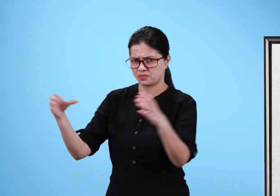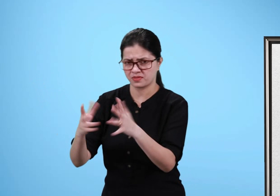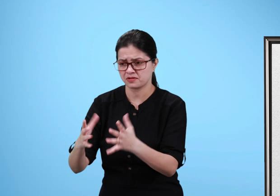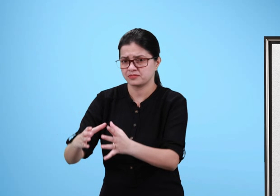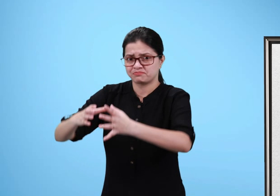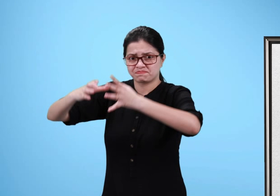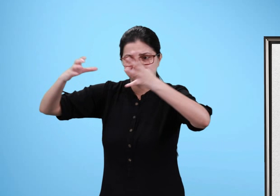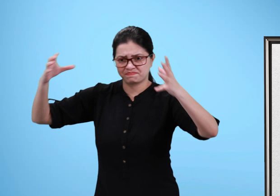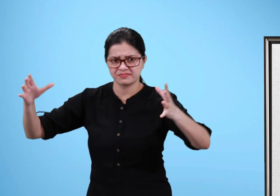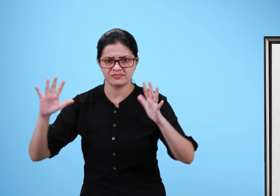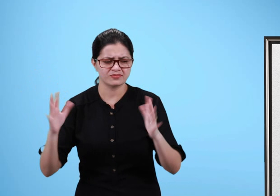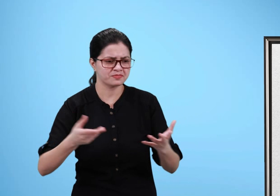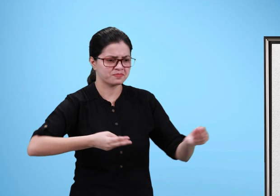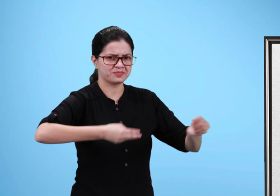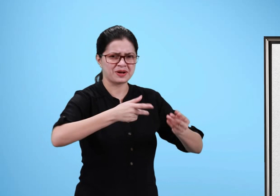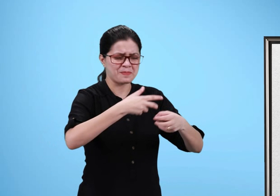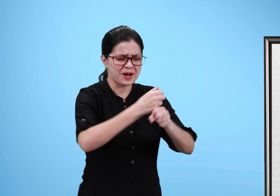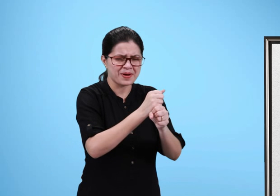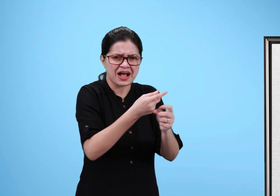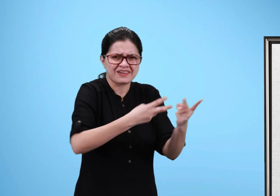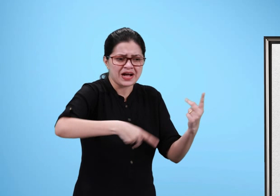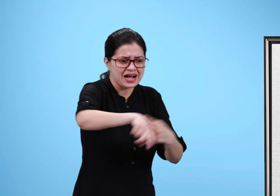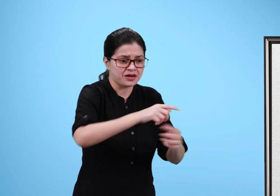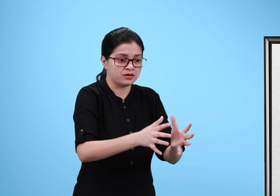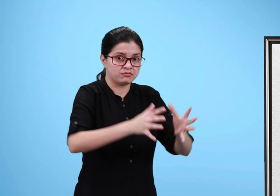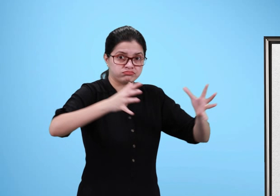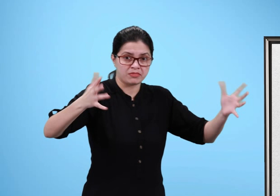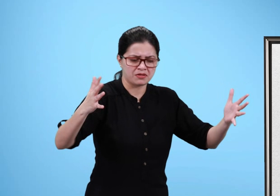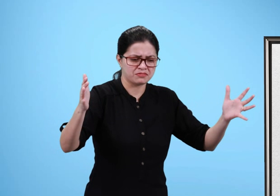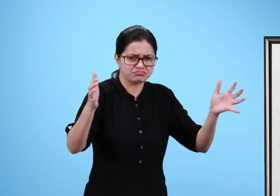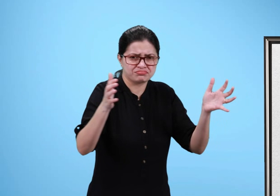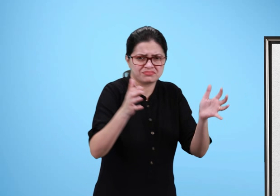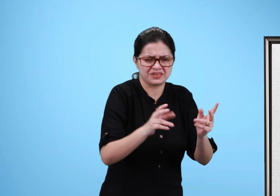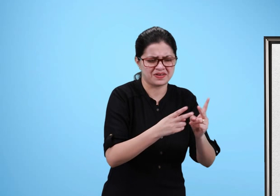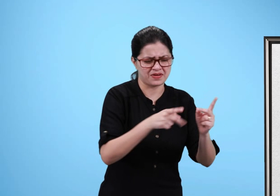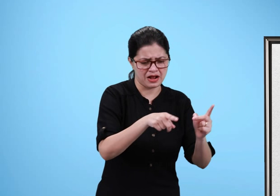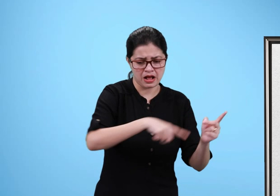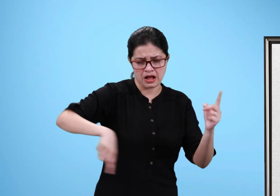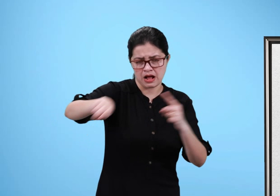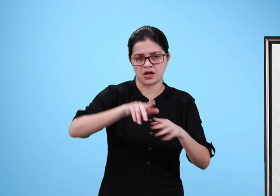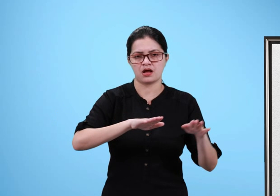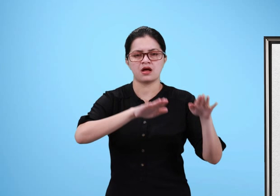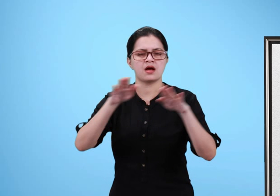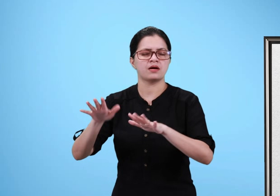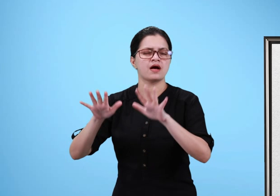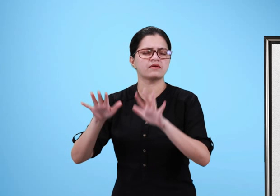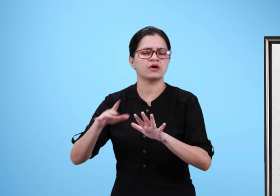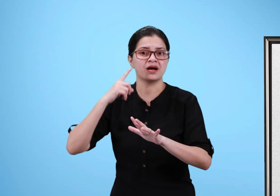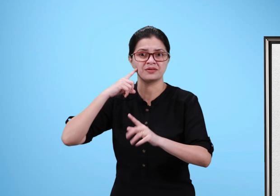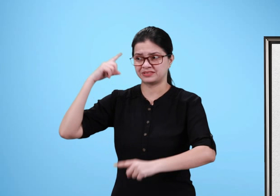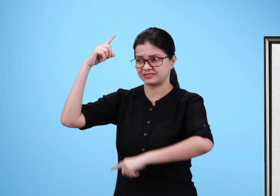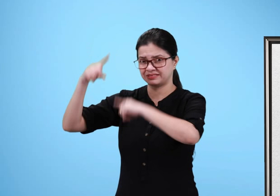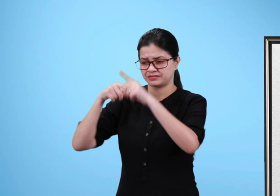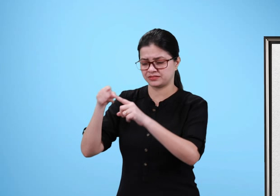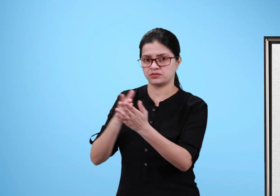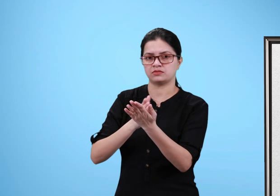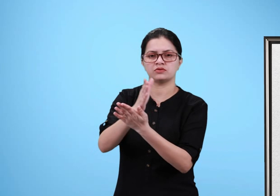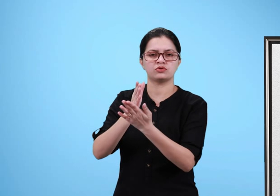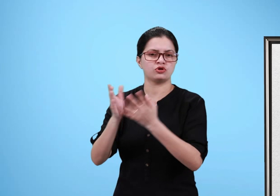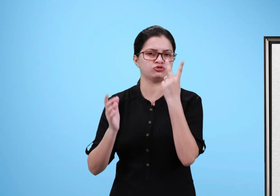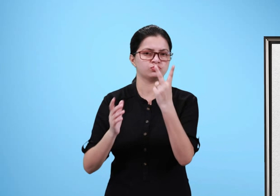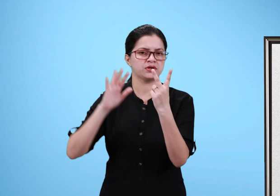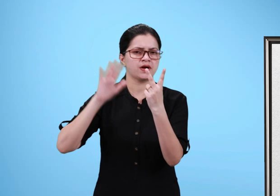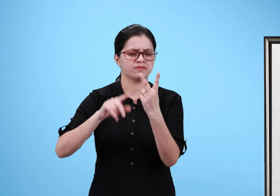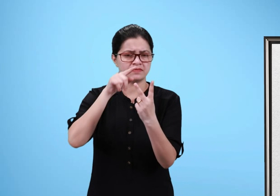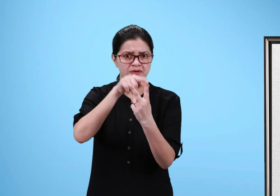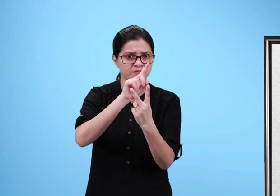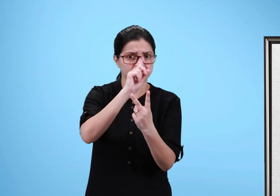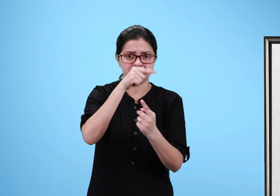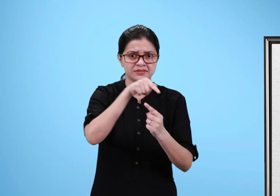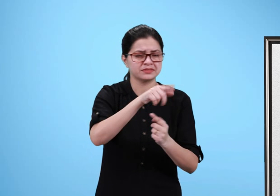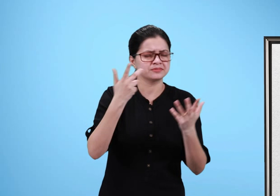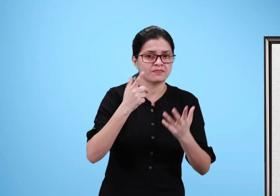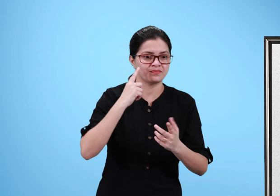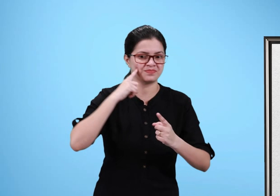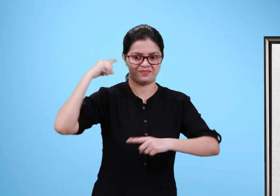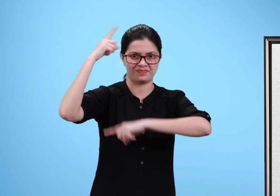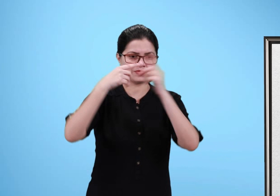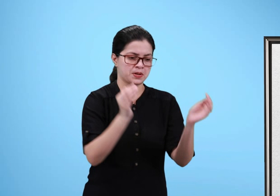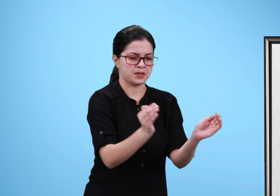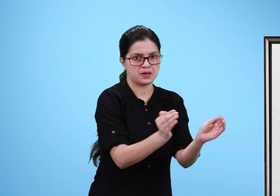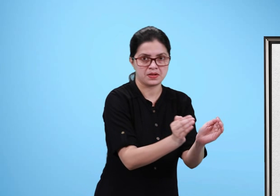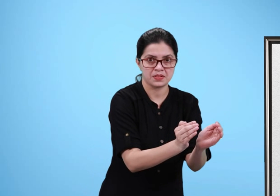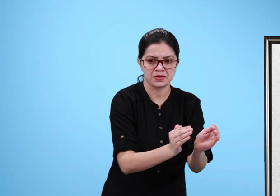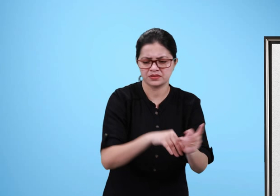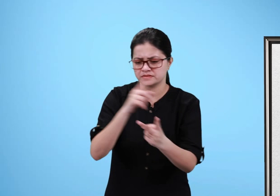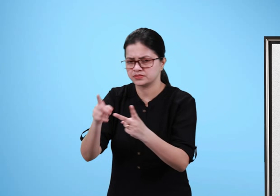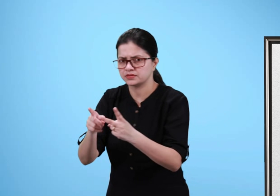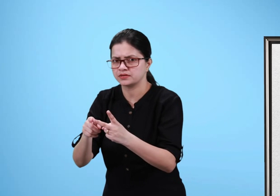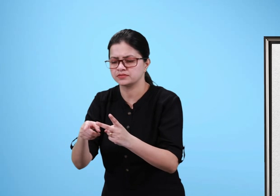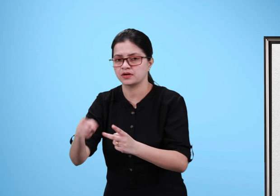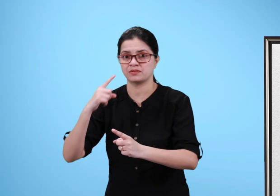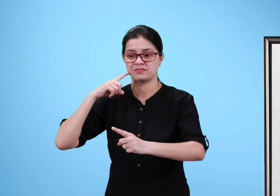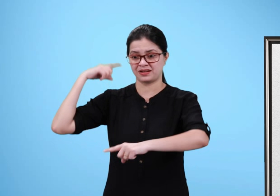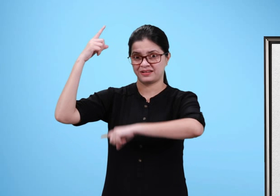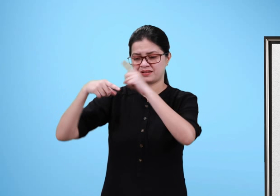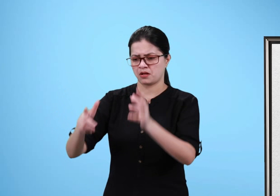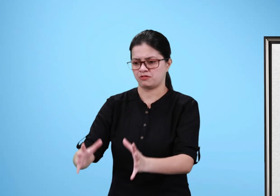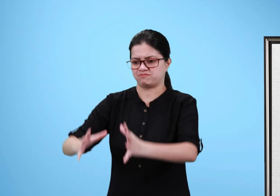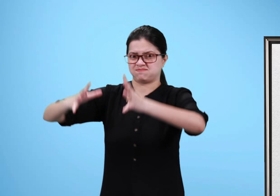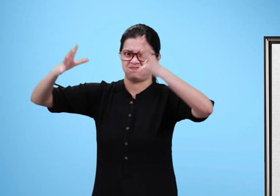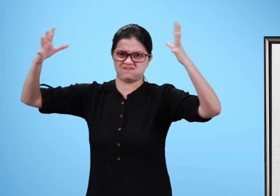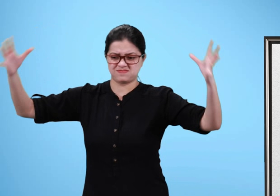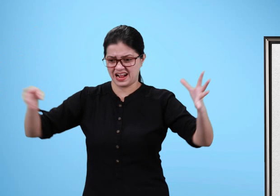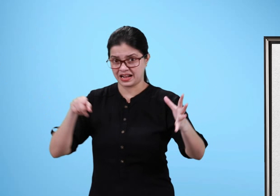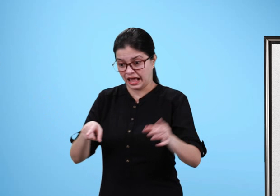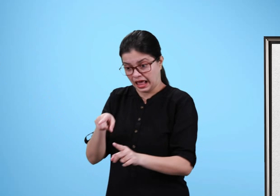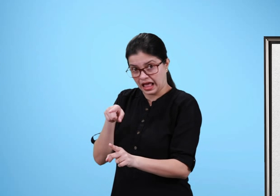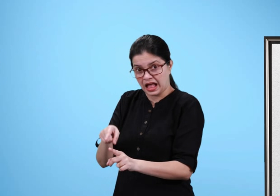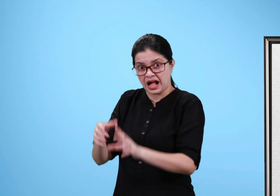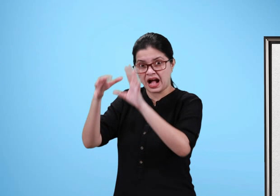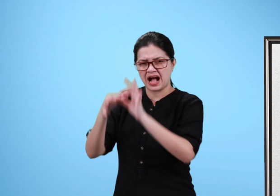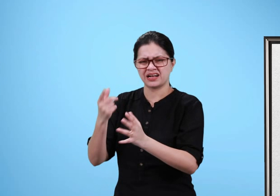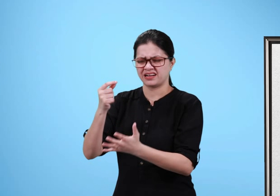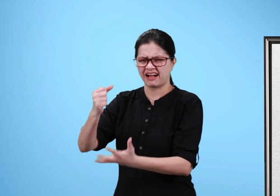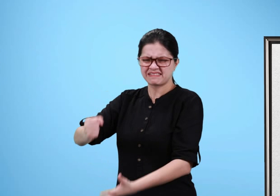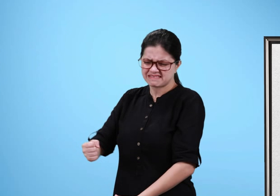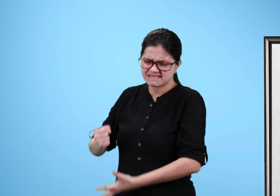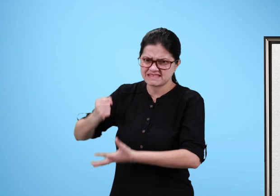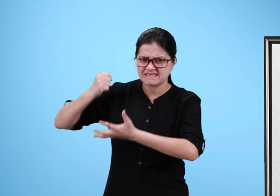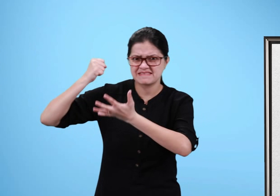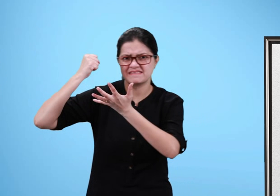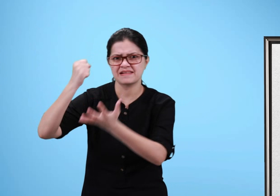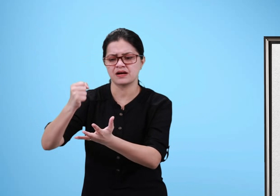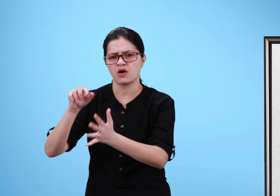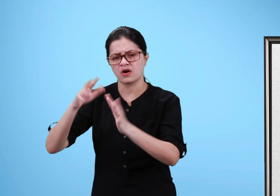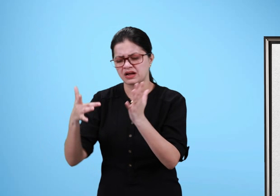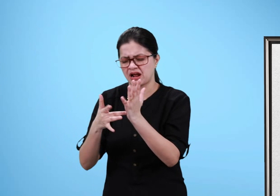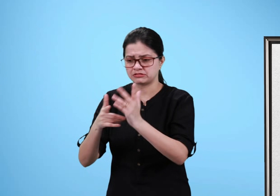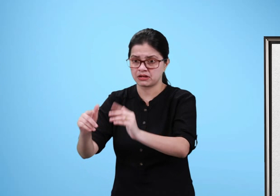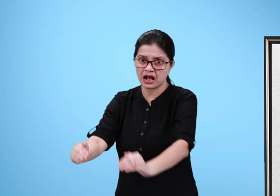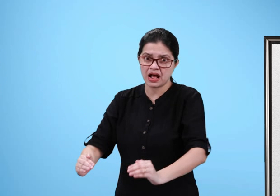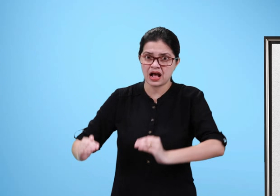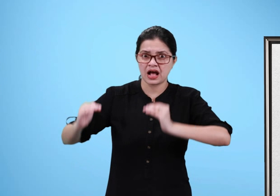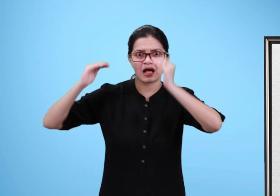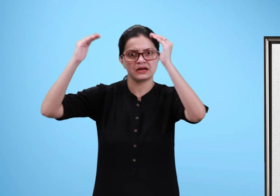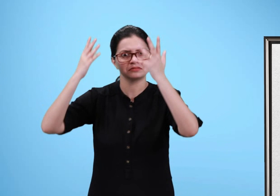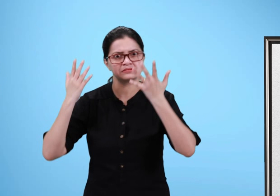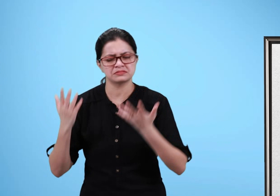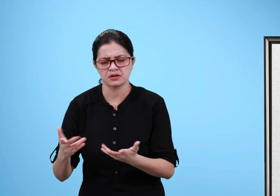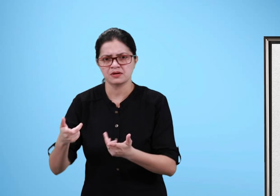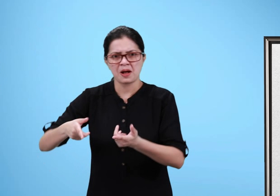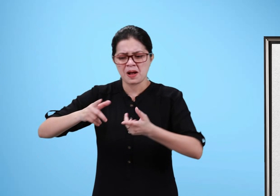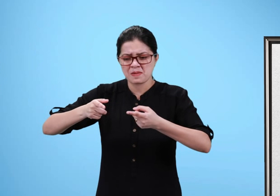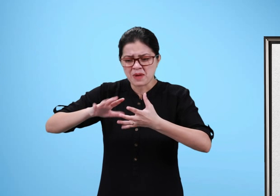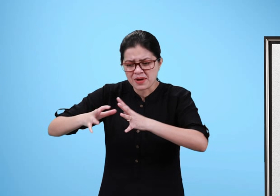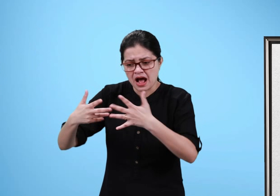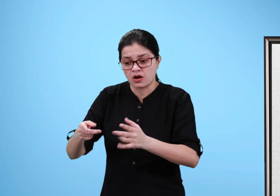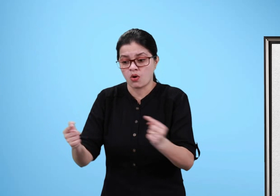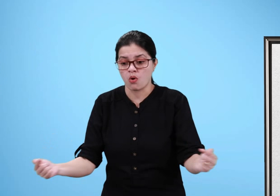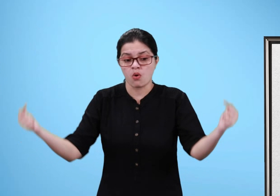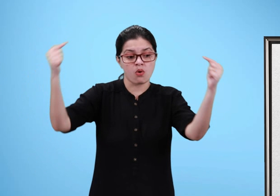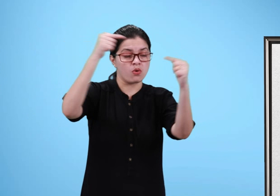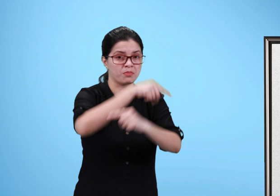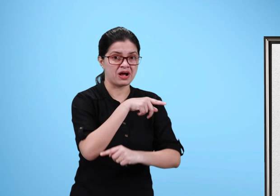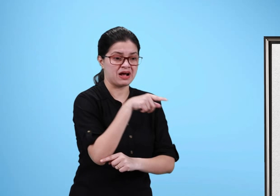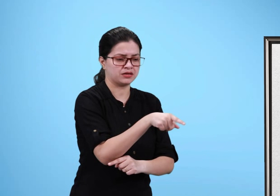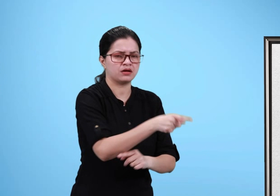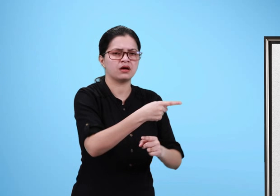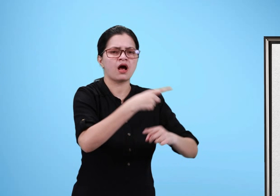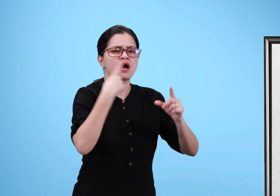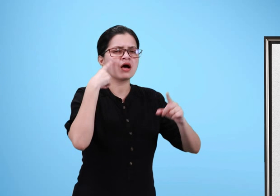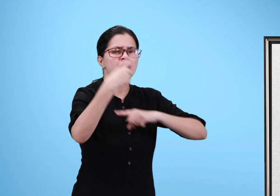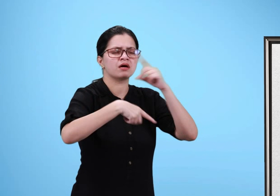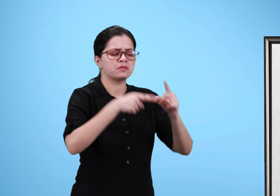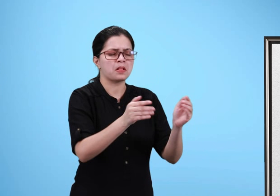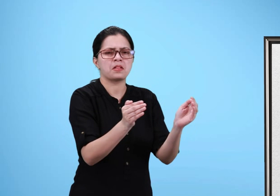as small scale or large scale industries. Large scale industries use more amount of capital and technology as compared to small scale industries, and produce larger volume of products.